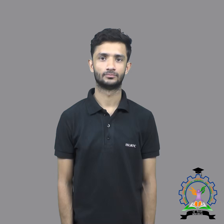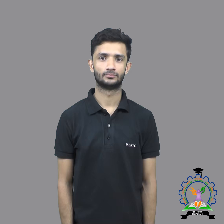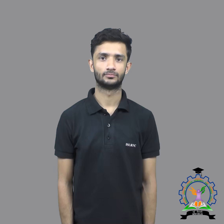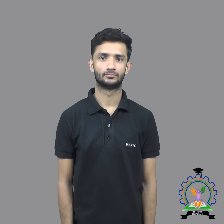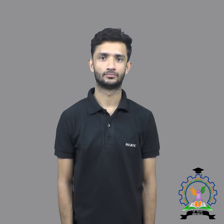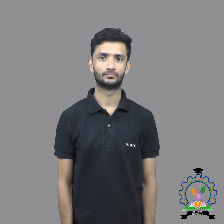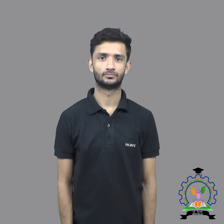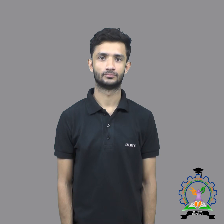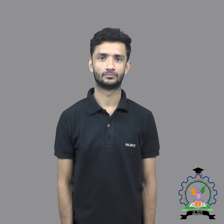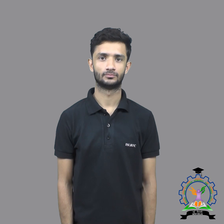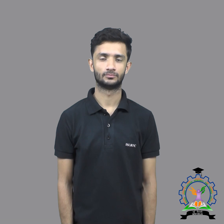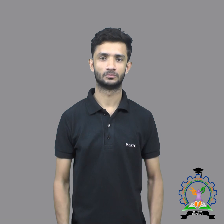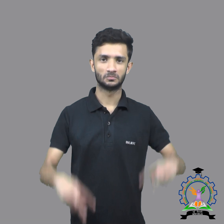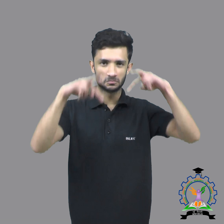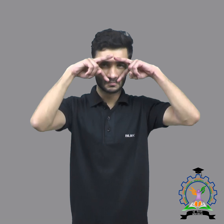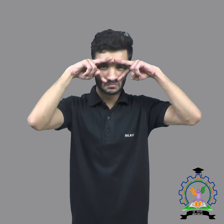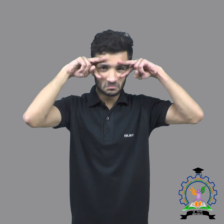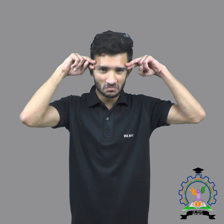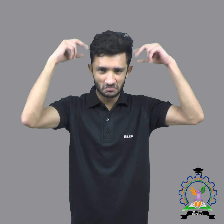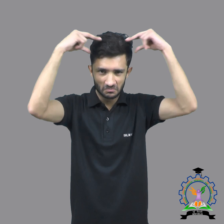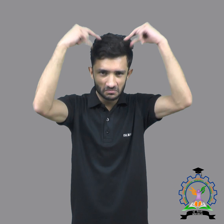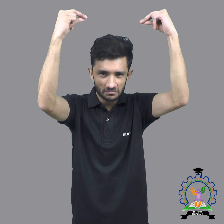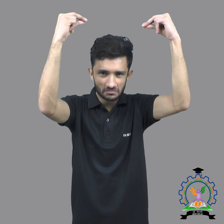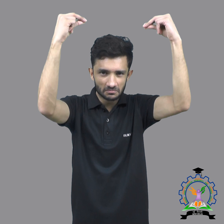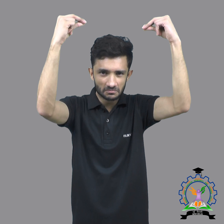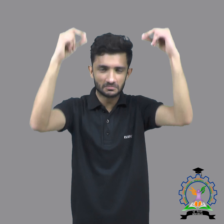Batman